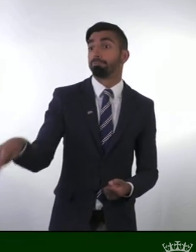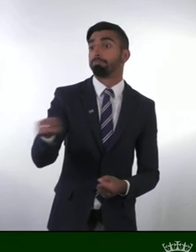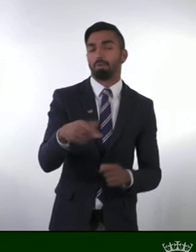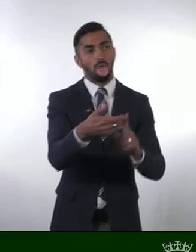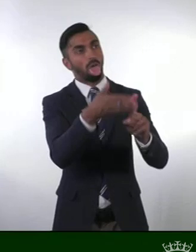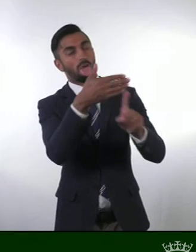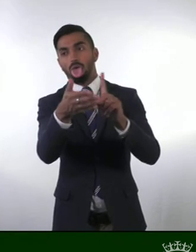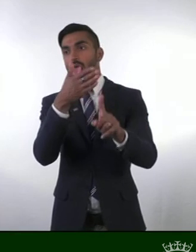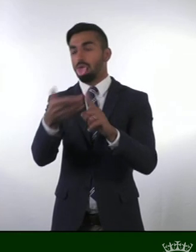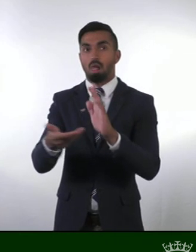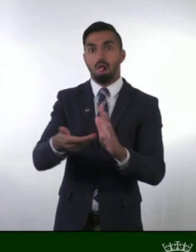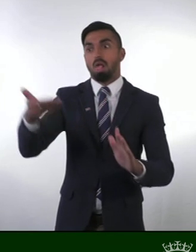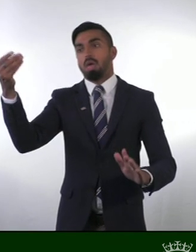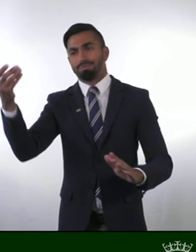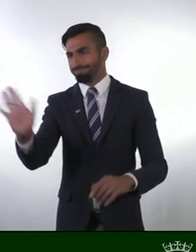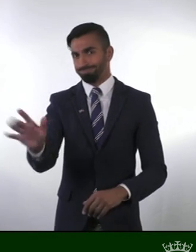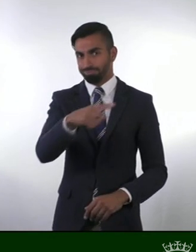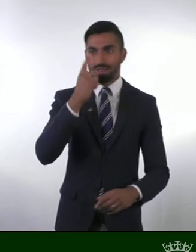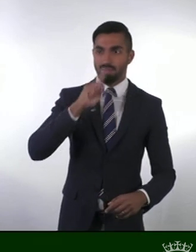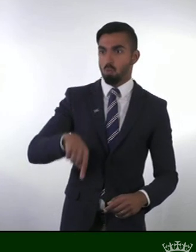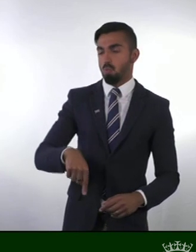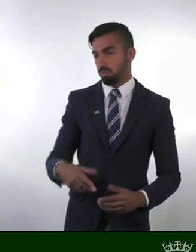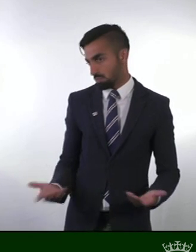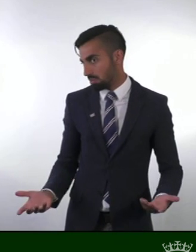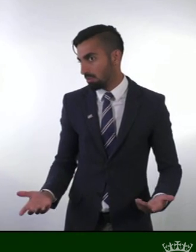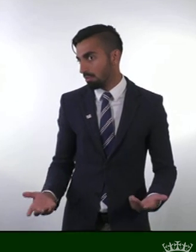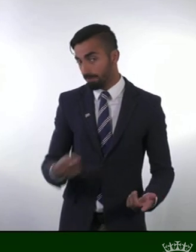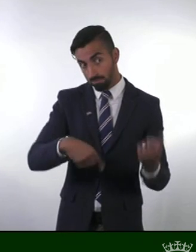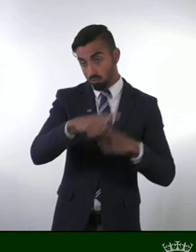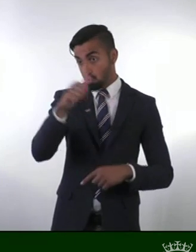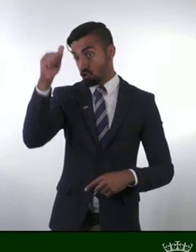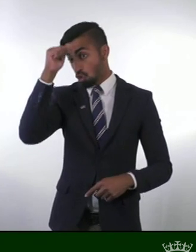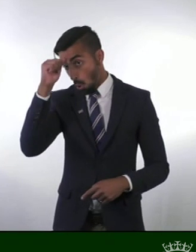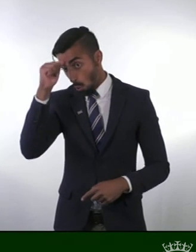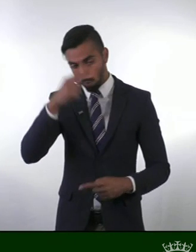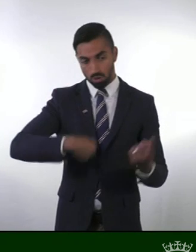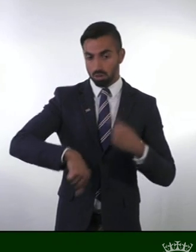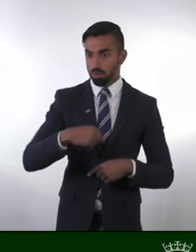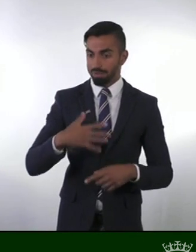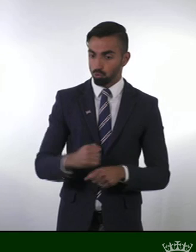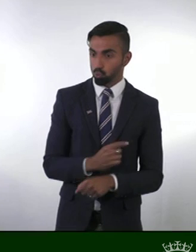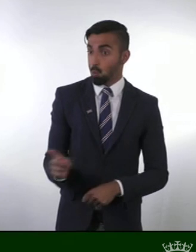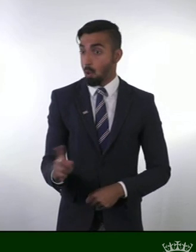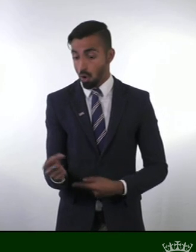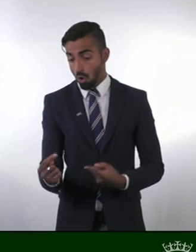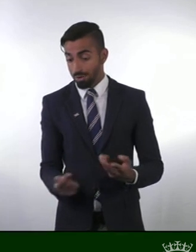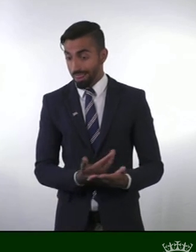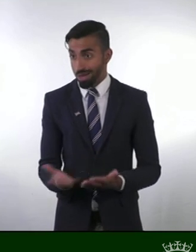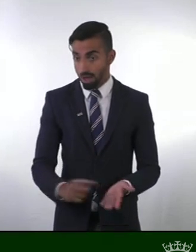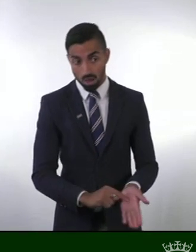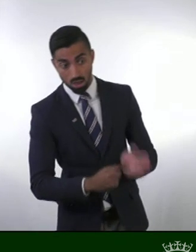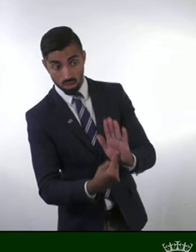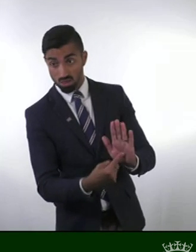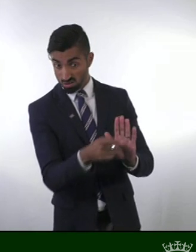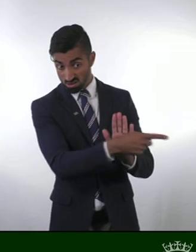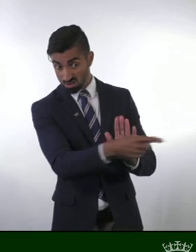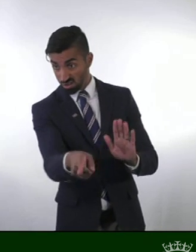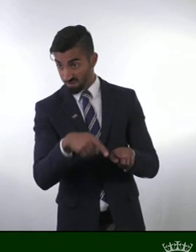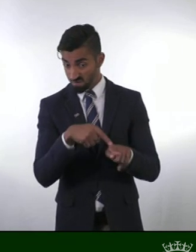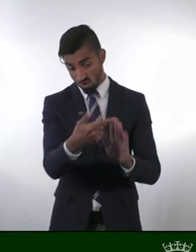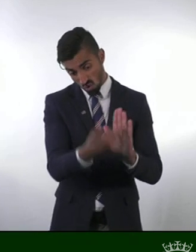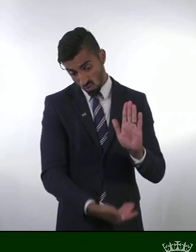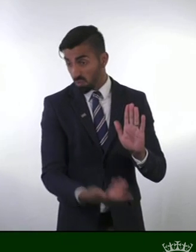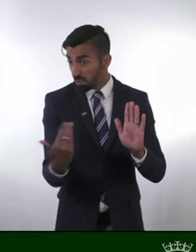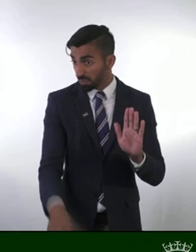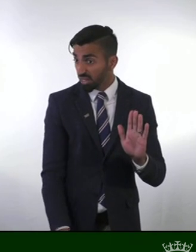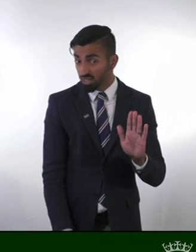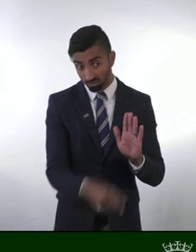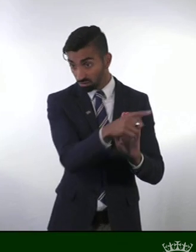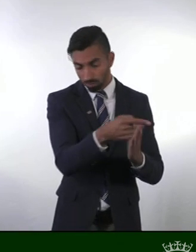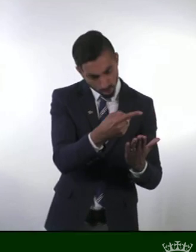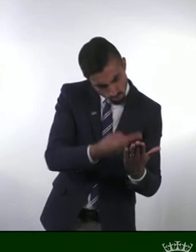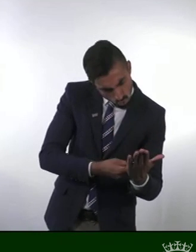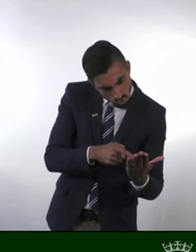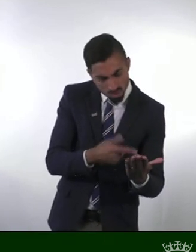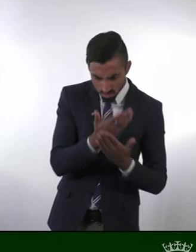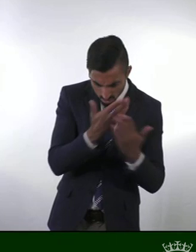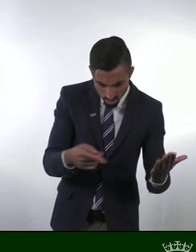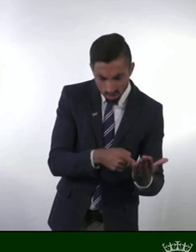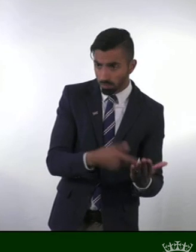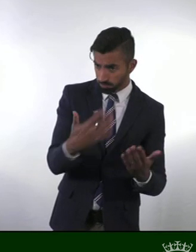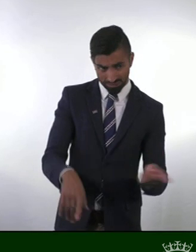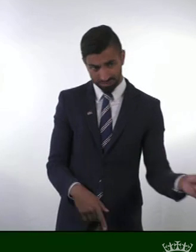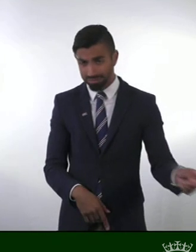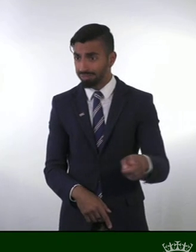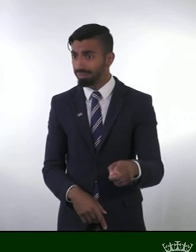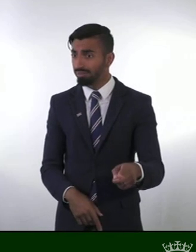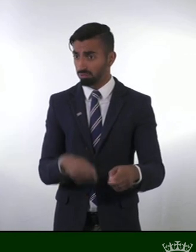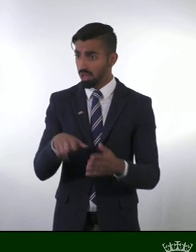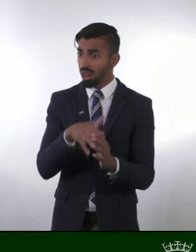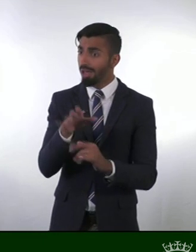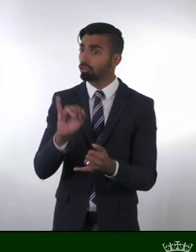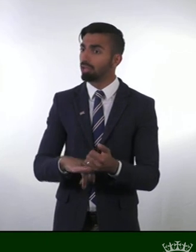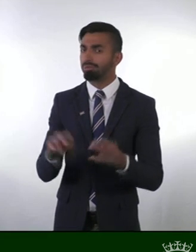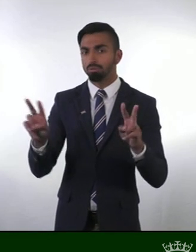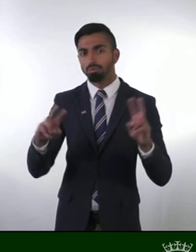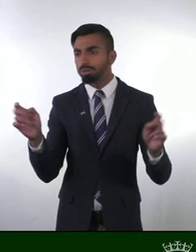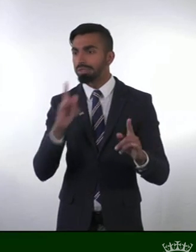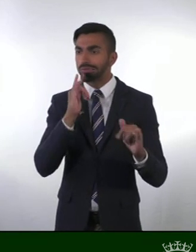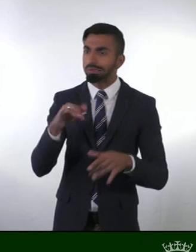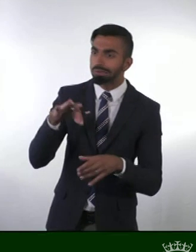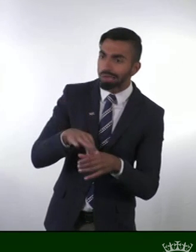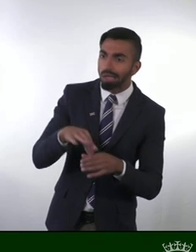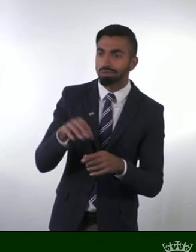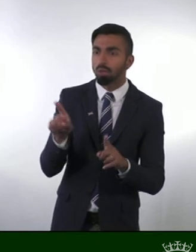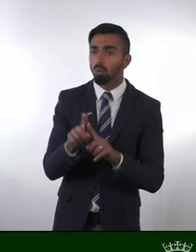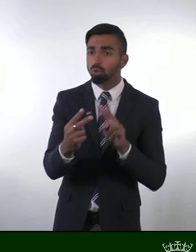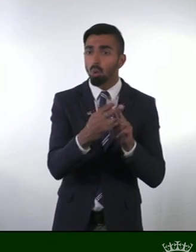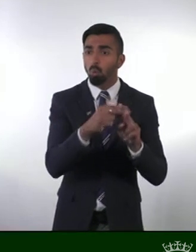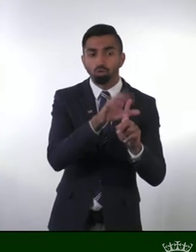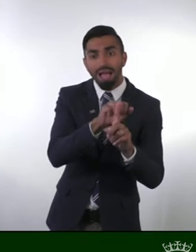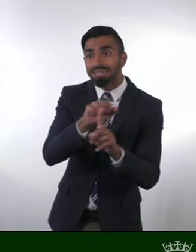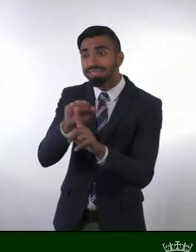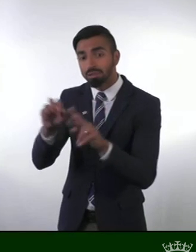They have ignored the negativity and the attempts to confuse and they are overwhelmingly following advice, and indeed, they are complying with NHS Test and Trace—which is the way forward—which will enable us to defeat this virus both locally and nationally.